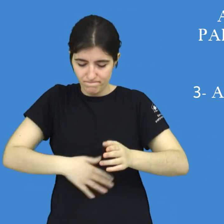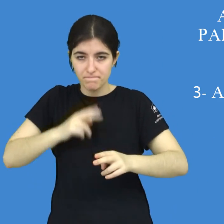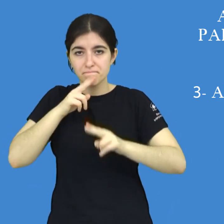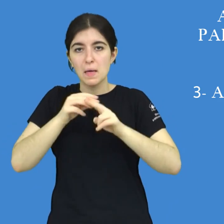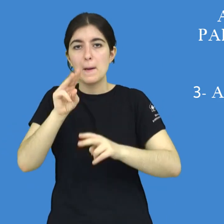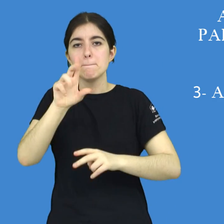nombre